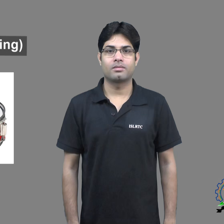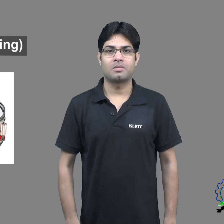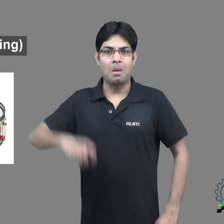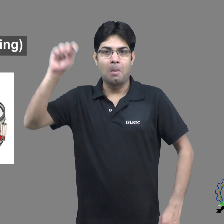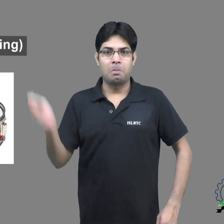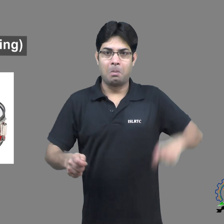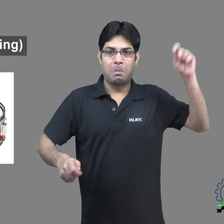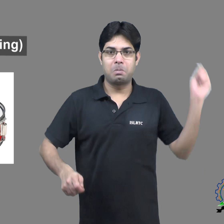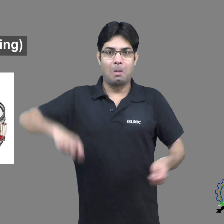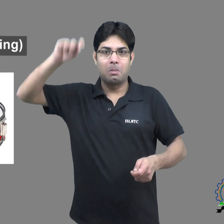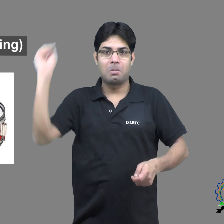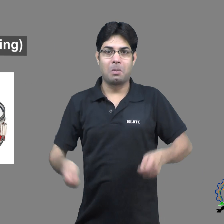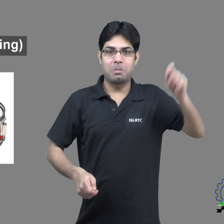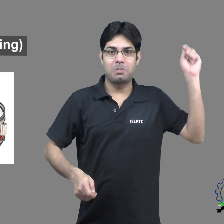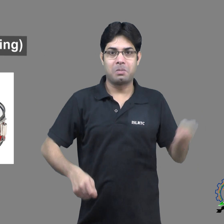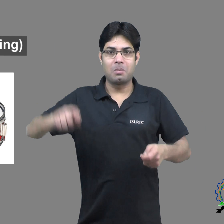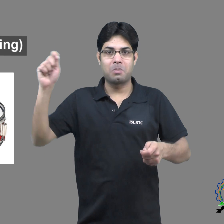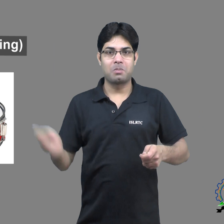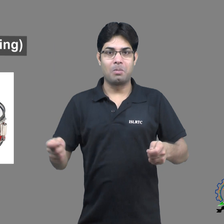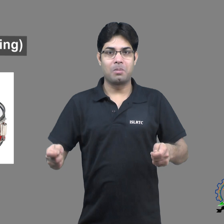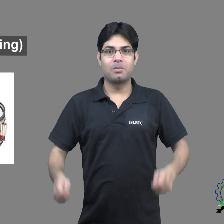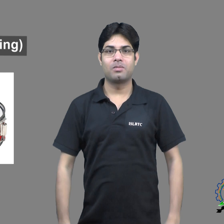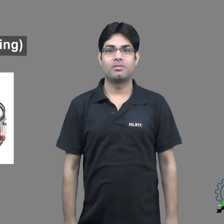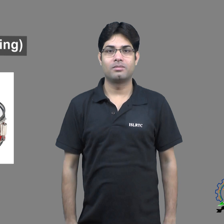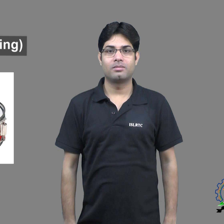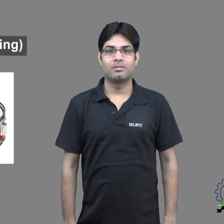Drum (Marching)